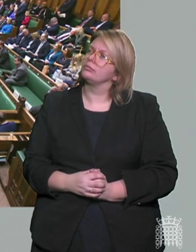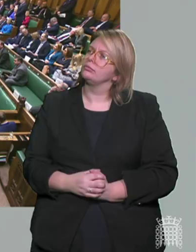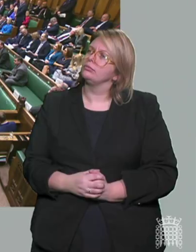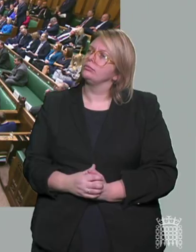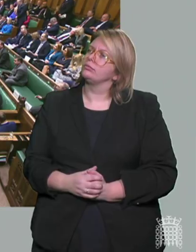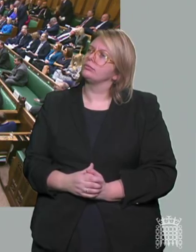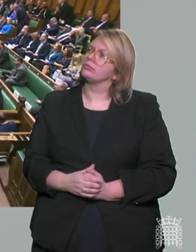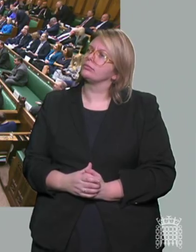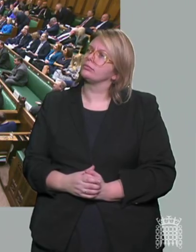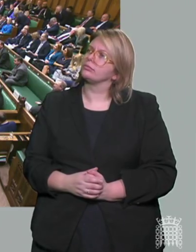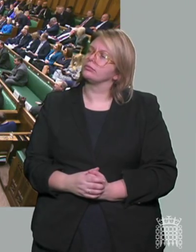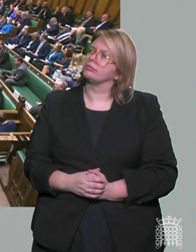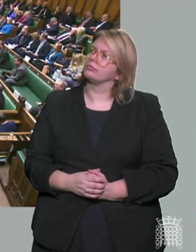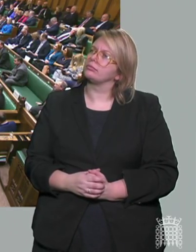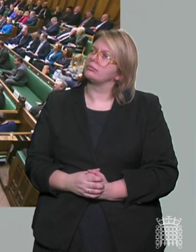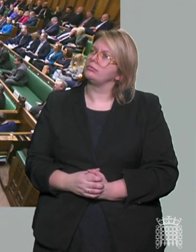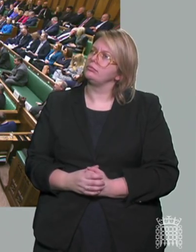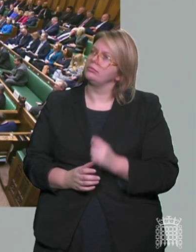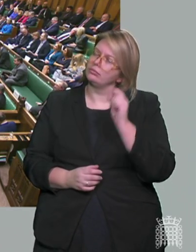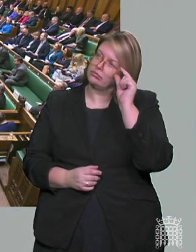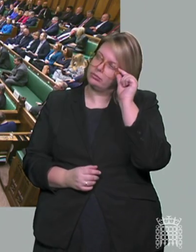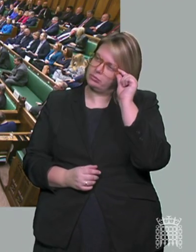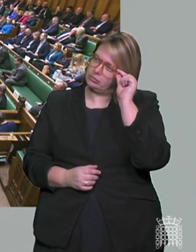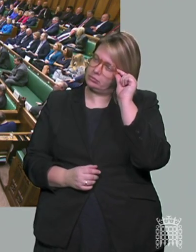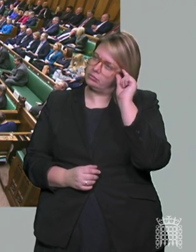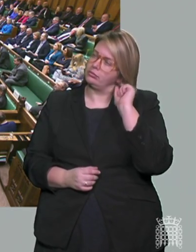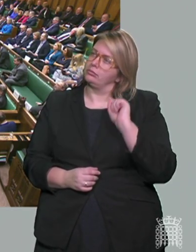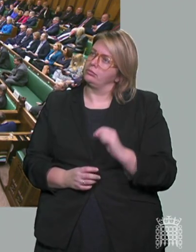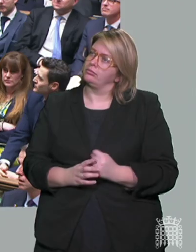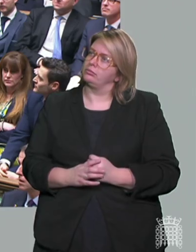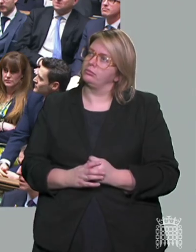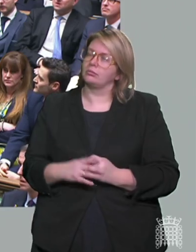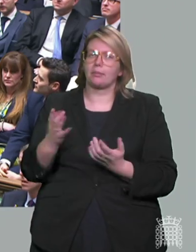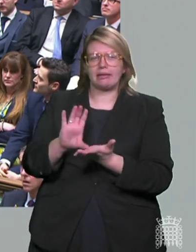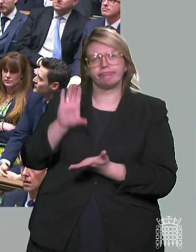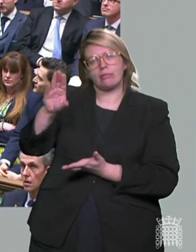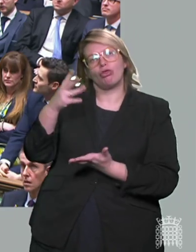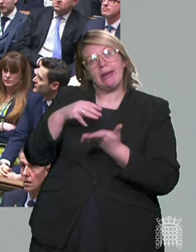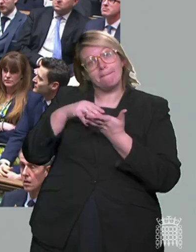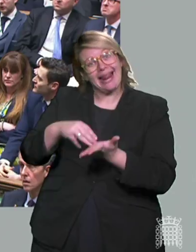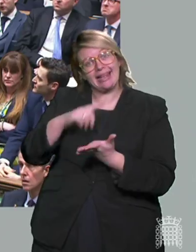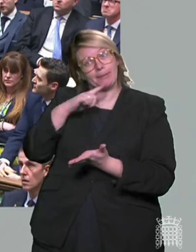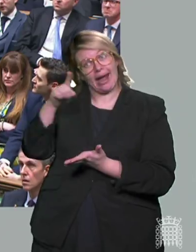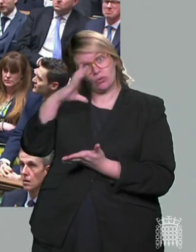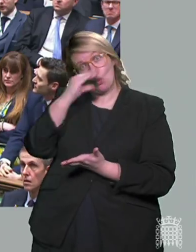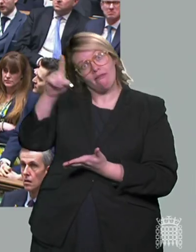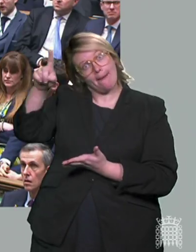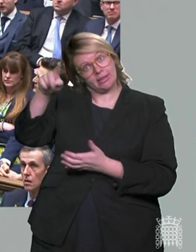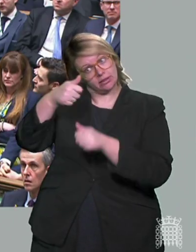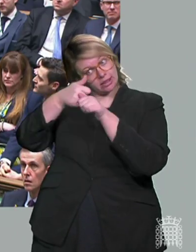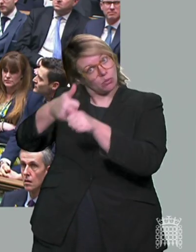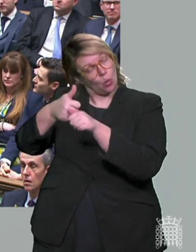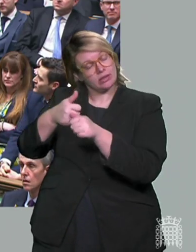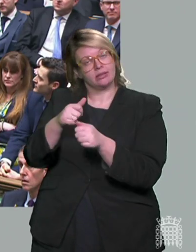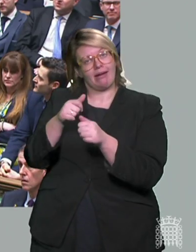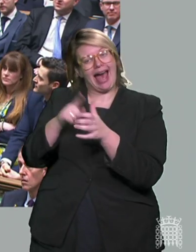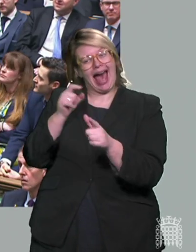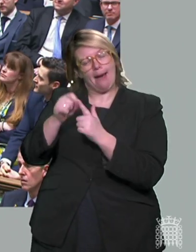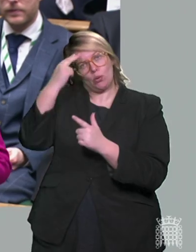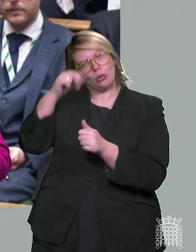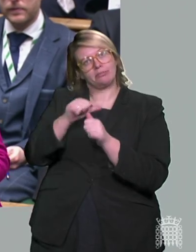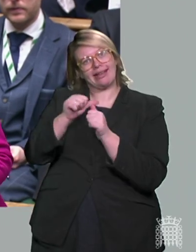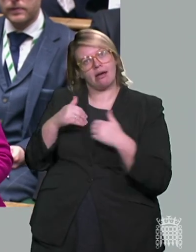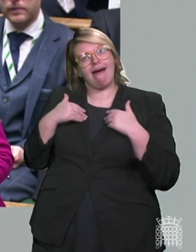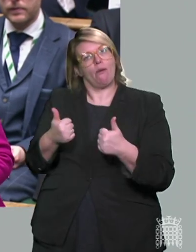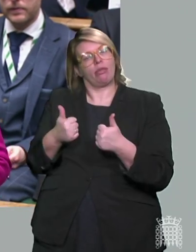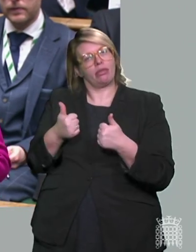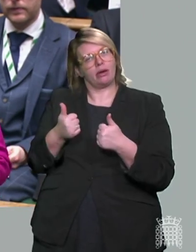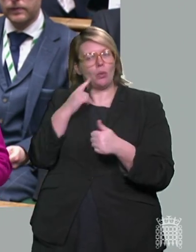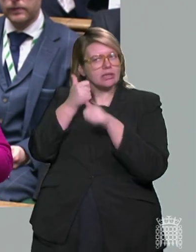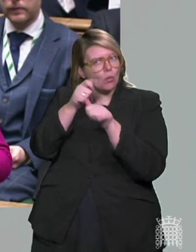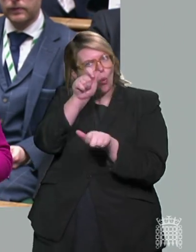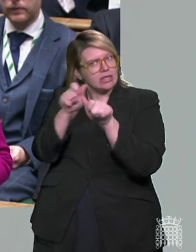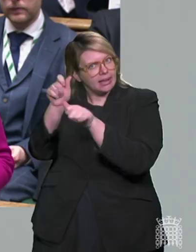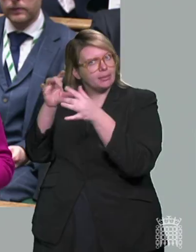I am grateful for the £3 million that the Government have sent to Wolverhampton to trial the new Better Health app, which will support Wulfrunians to make better choices about their diet and fitness.